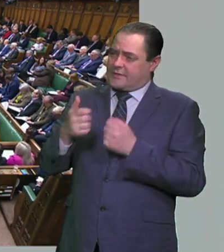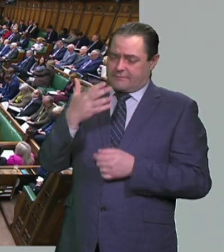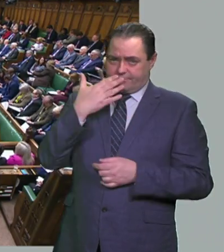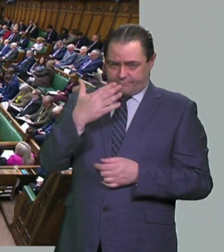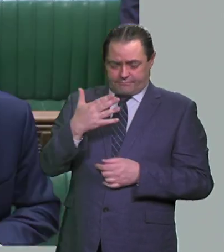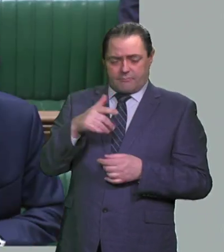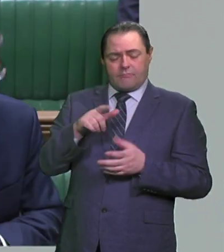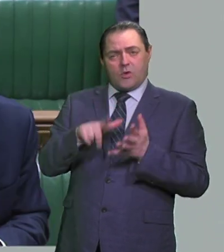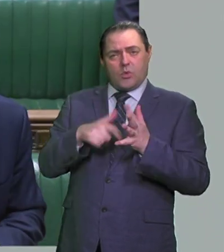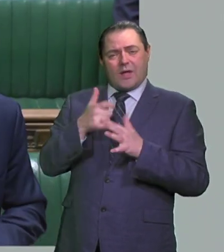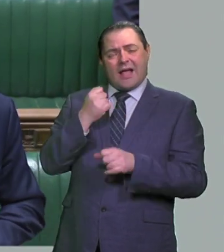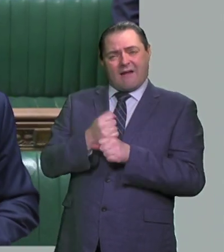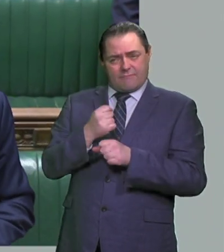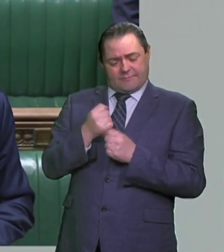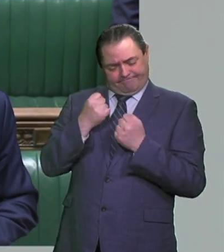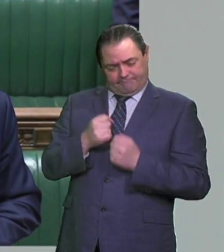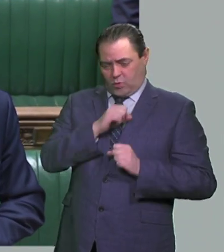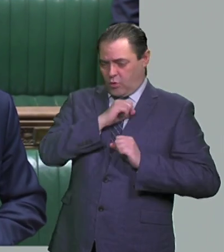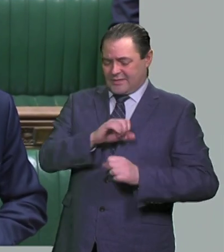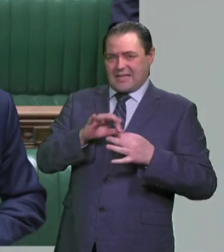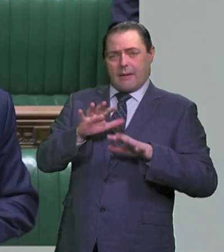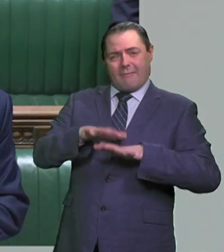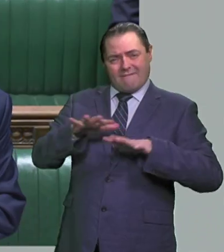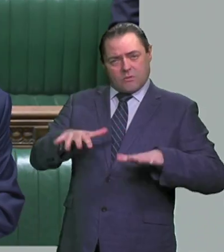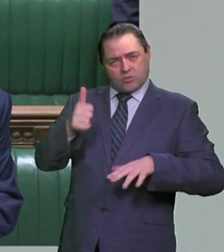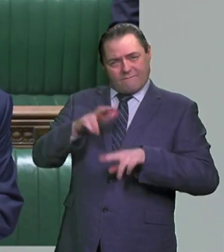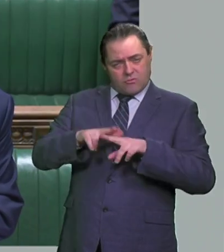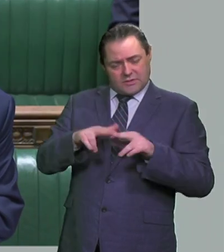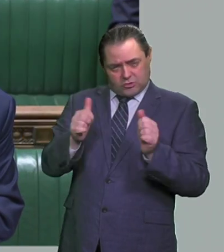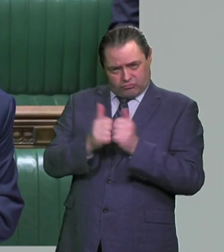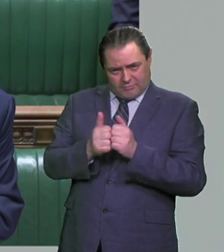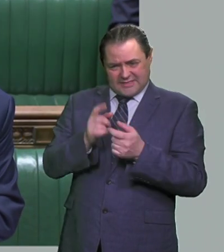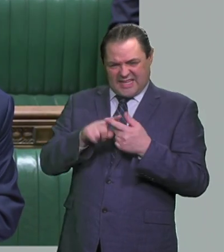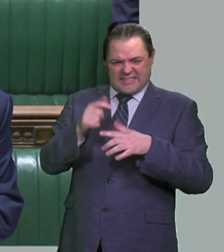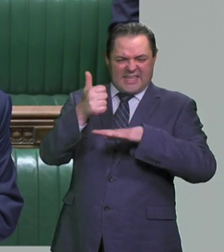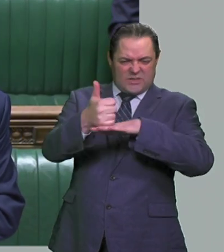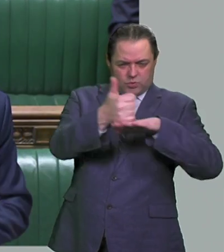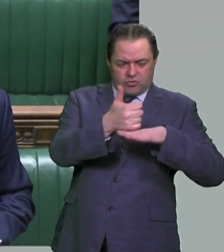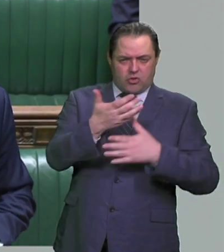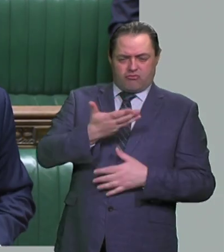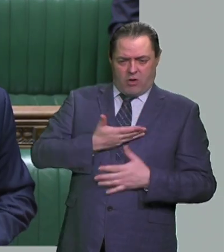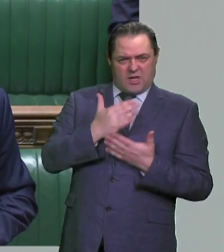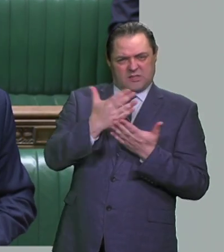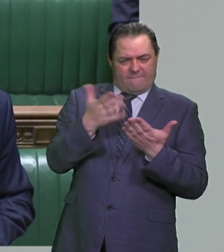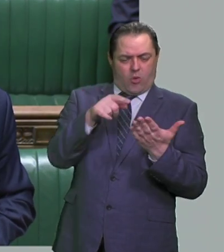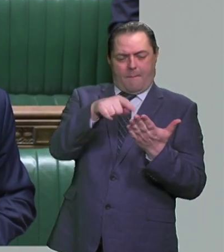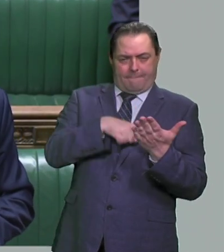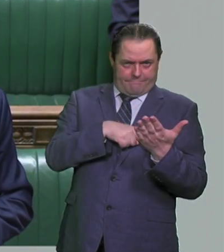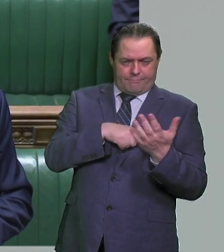The UK Government are steadfastly committed to the Belfast/Good Friday agreement and the institutions and rights established by it.